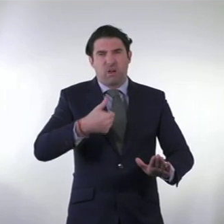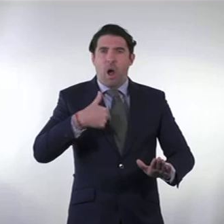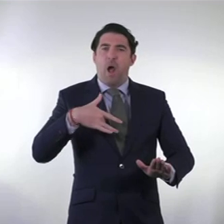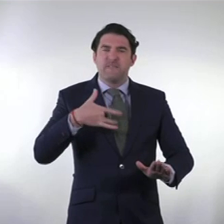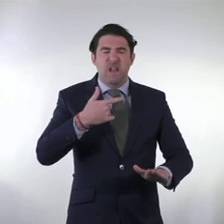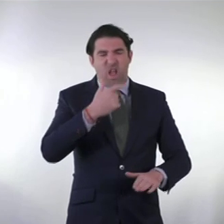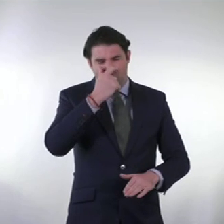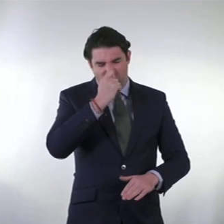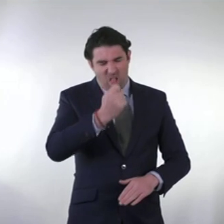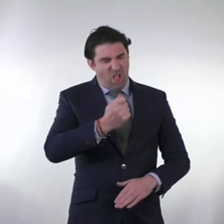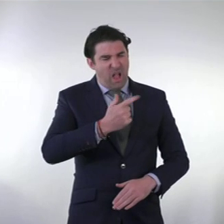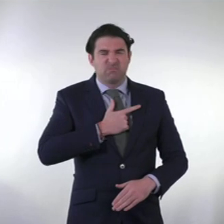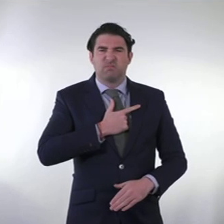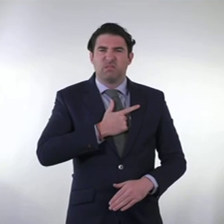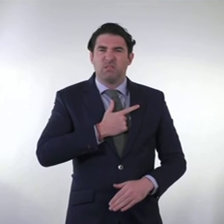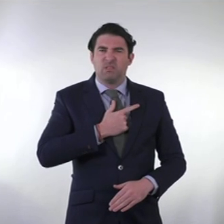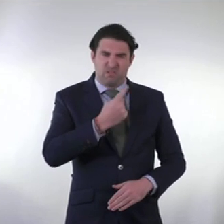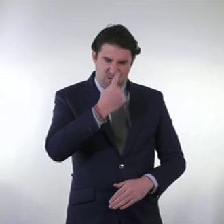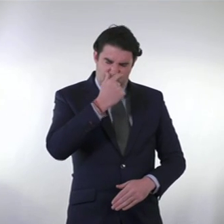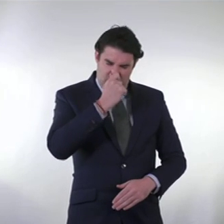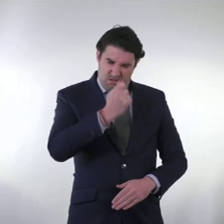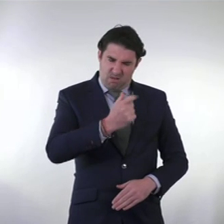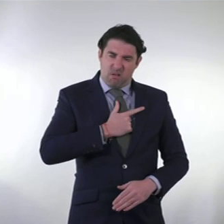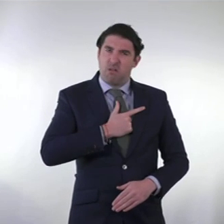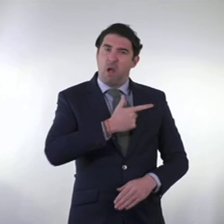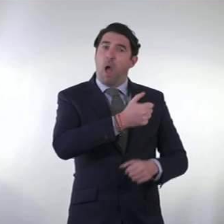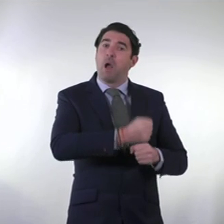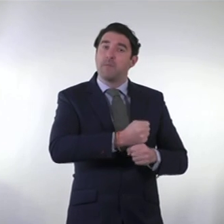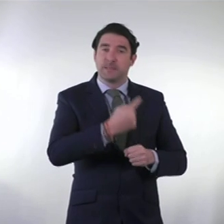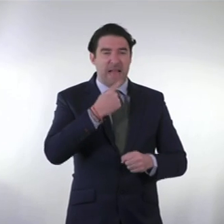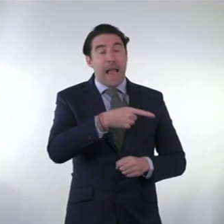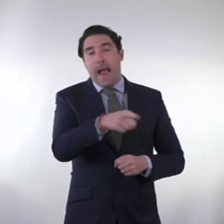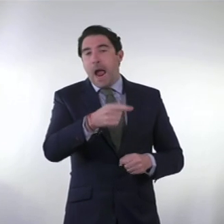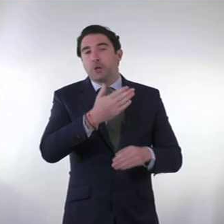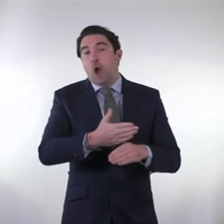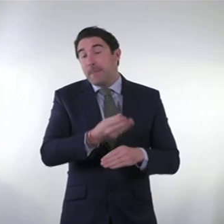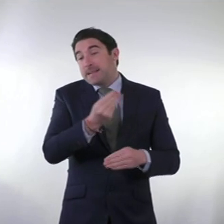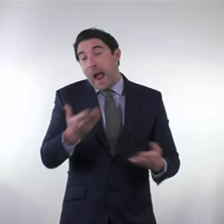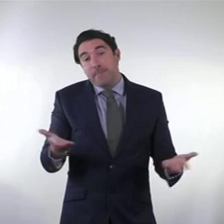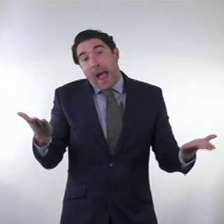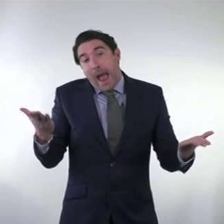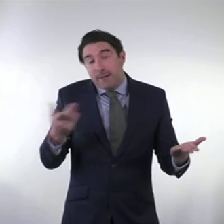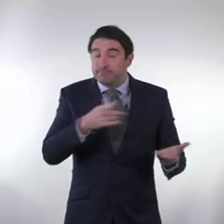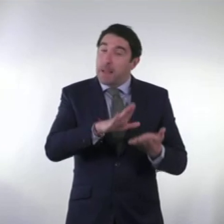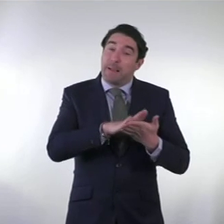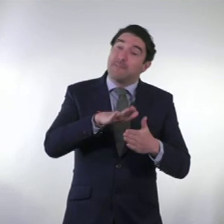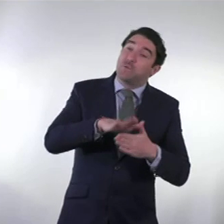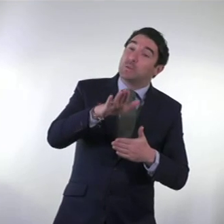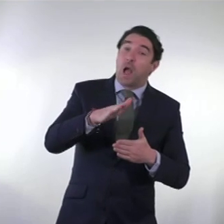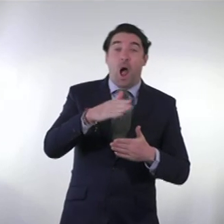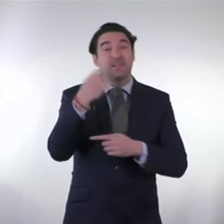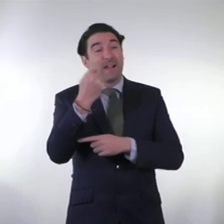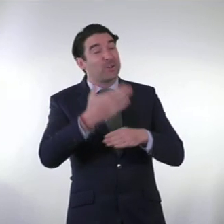This is not about supporting restrictions, Prime Minister; it is about what the Prime Minister has to say to those who are at risk of losing their jobs and businesses.